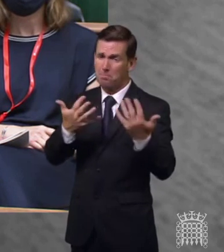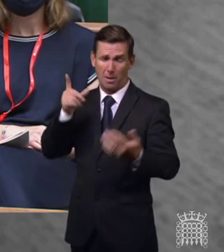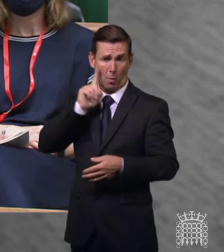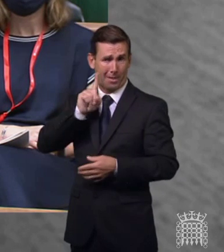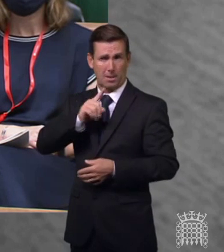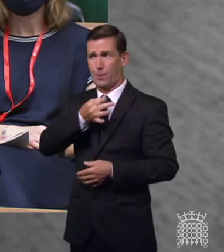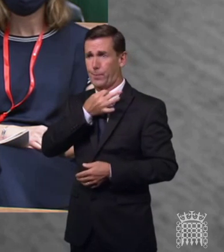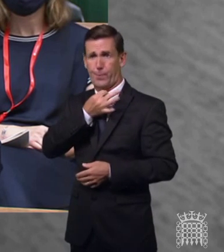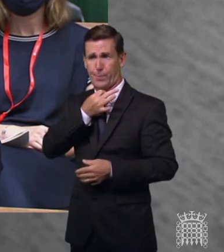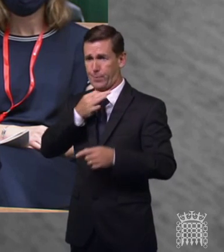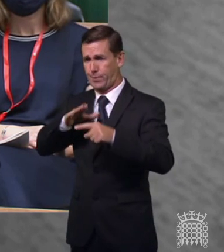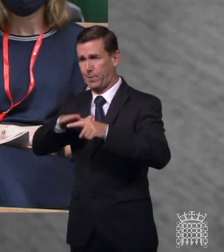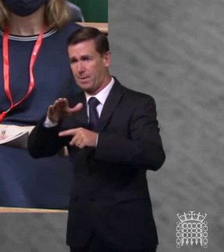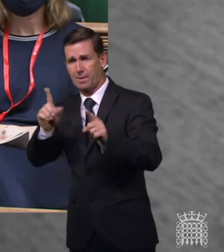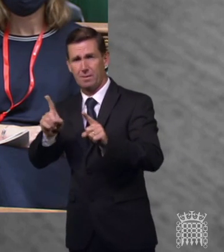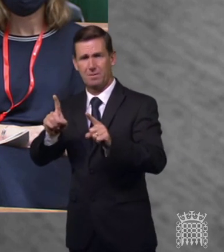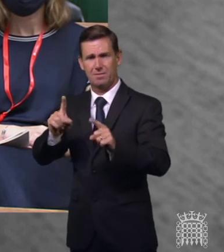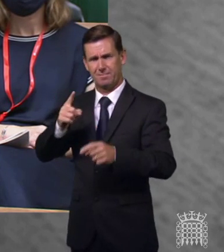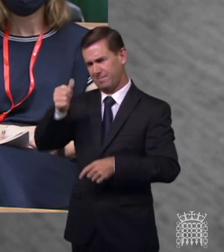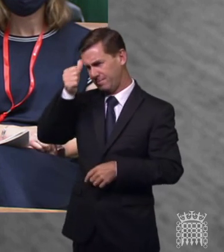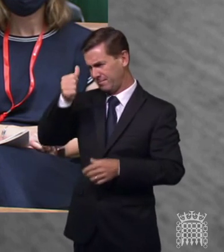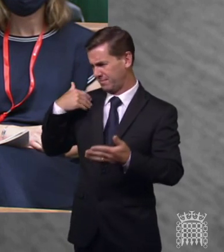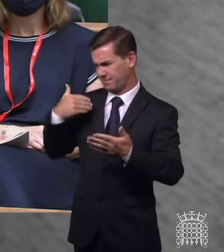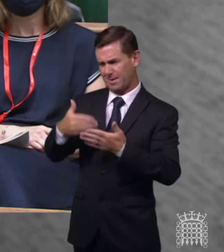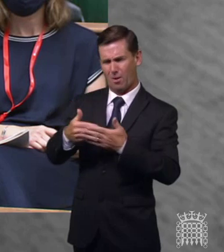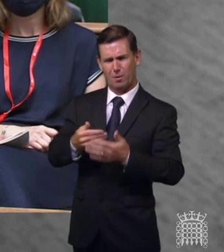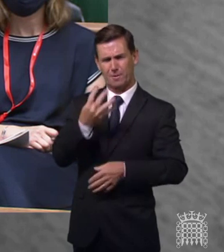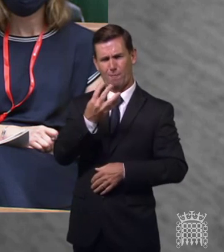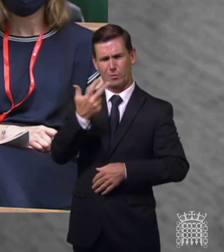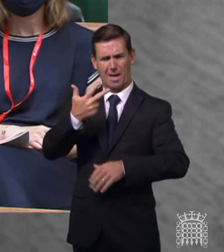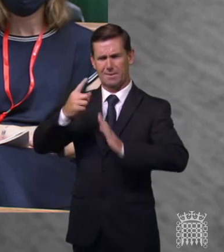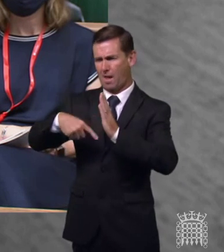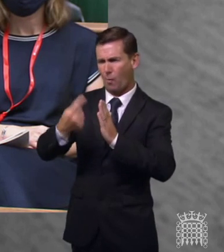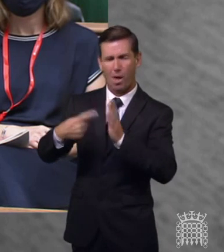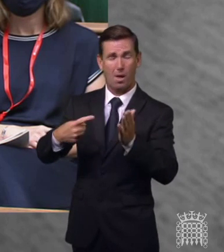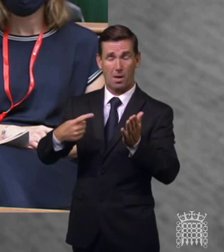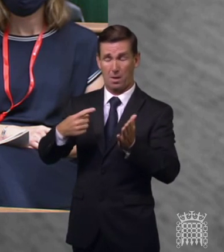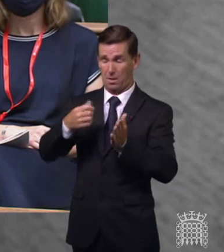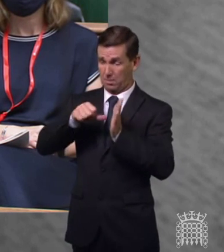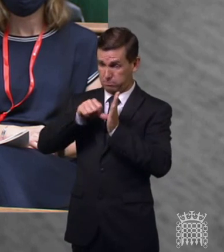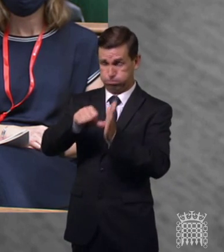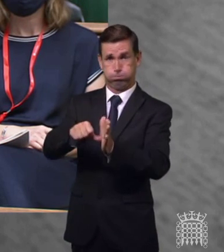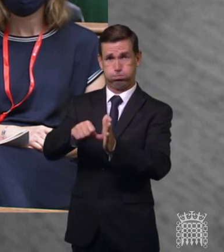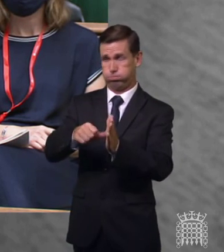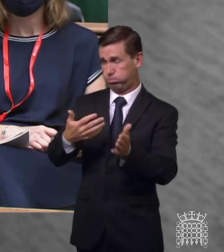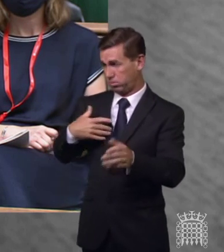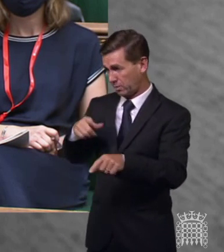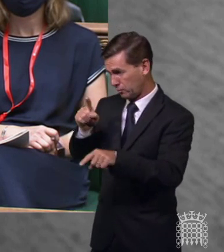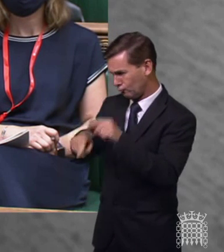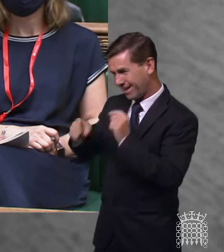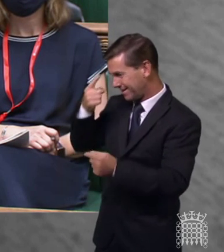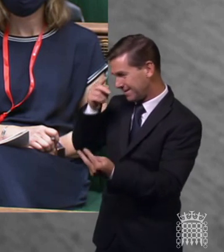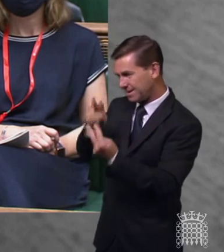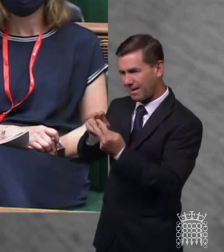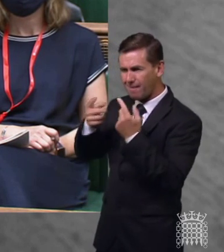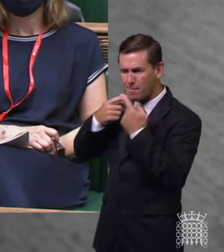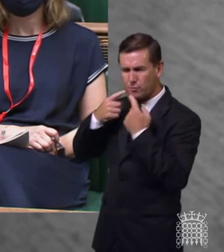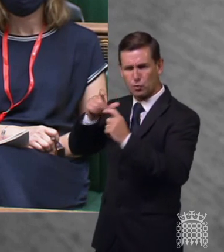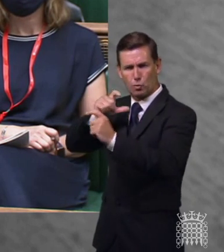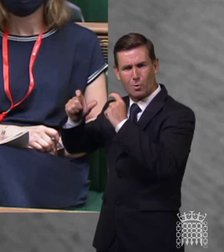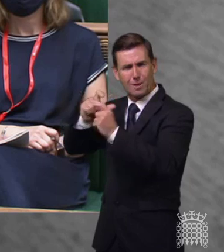Many of us across the House will have experienced chaos in the last 24 to 48 hours in communicating information through to the ground to get some of those people out of the country.